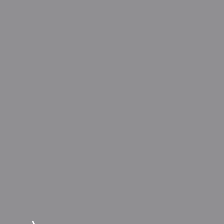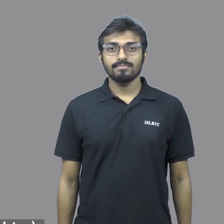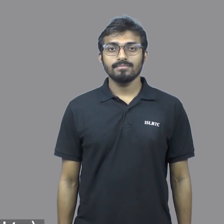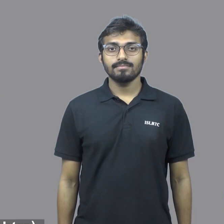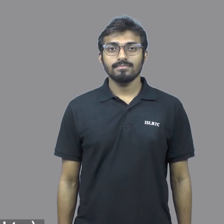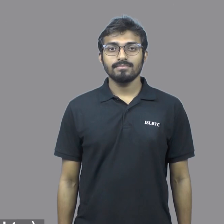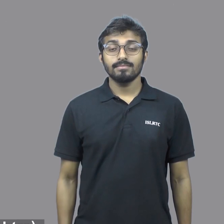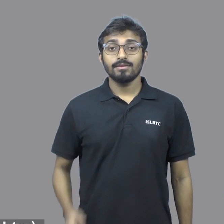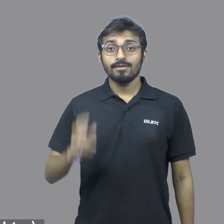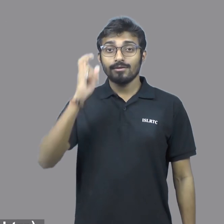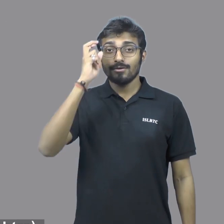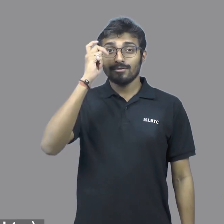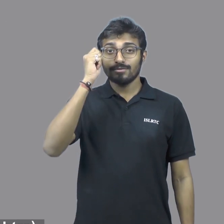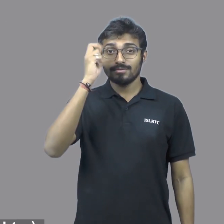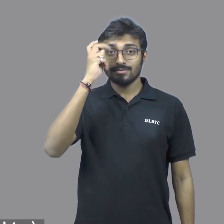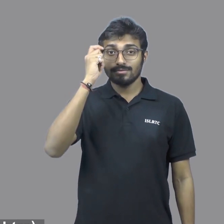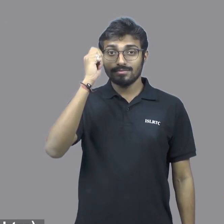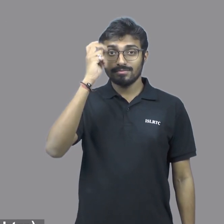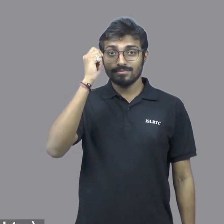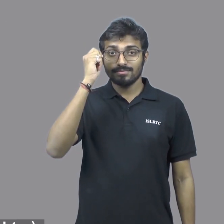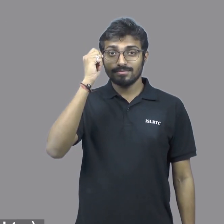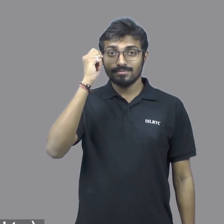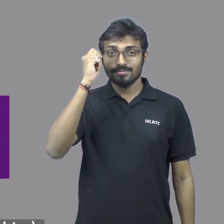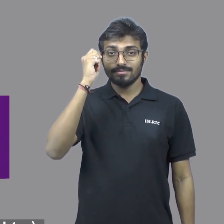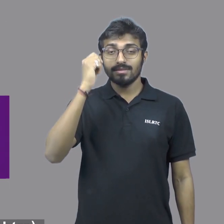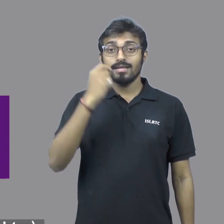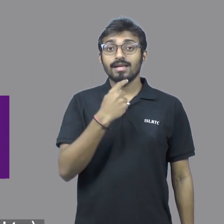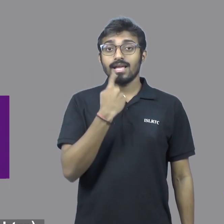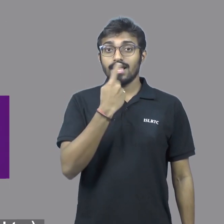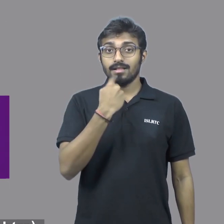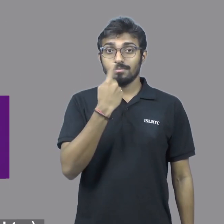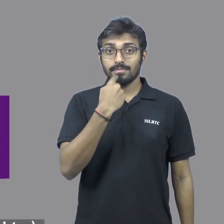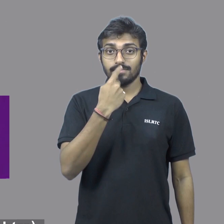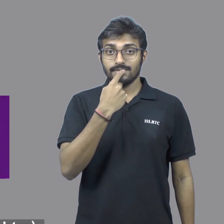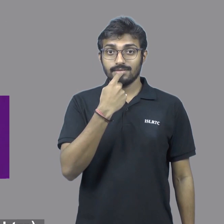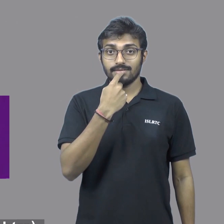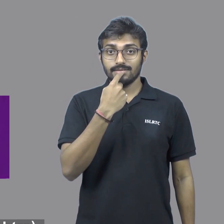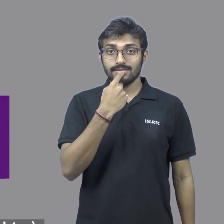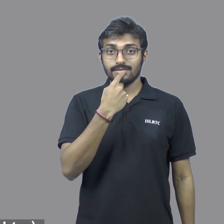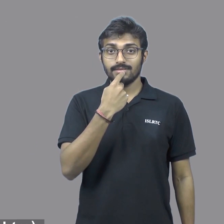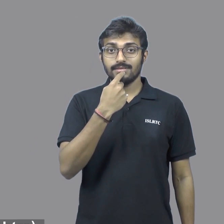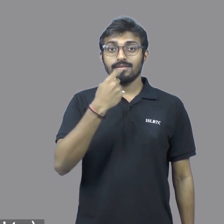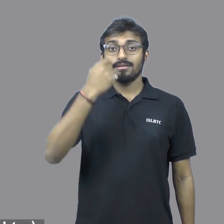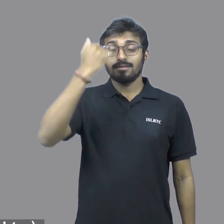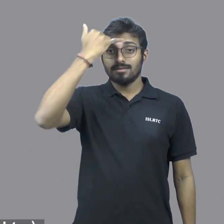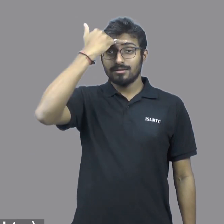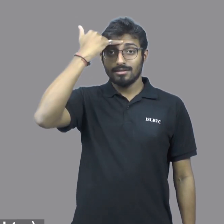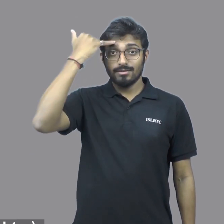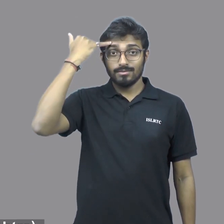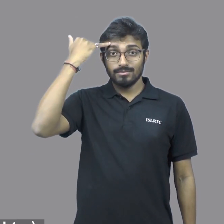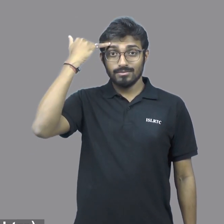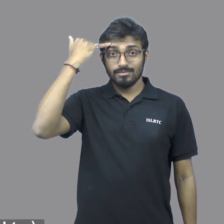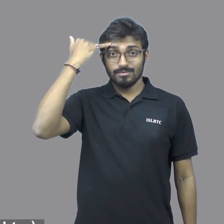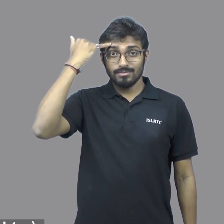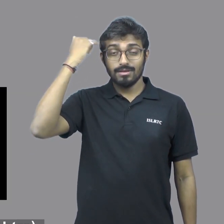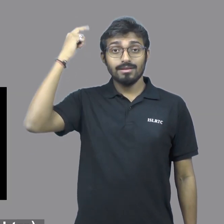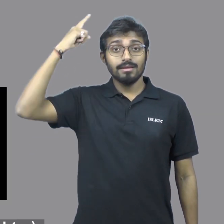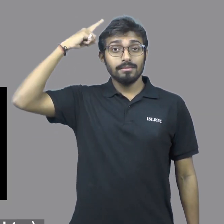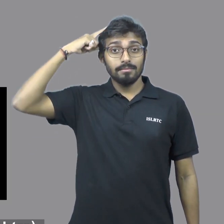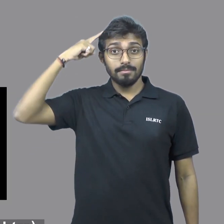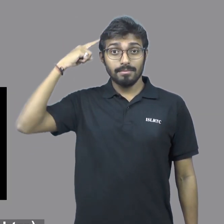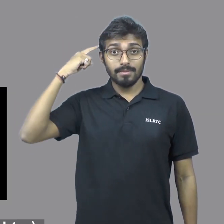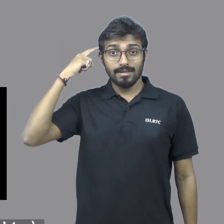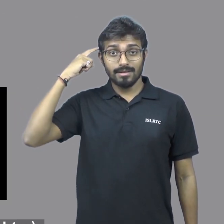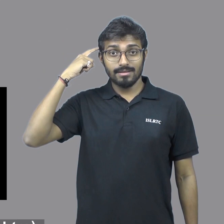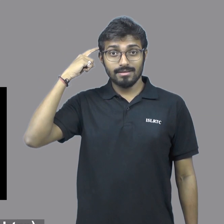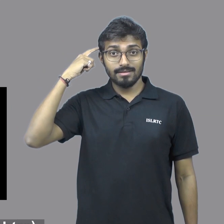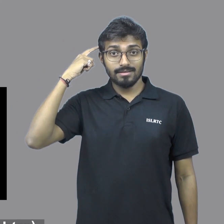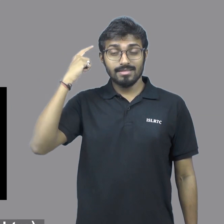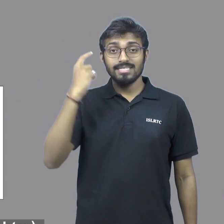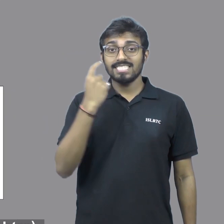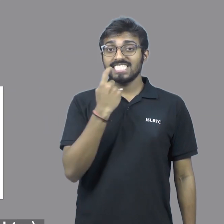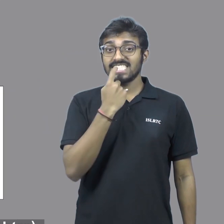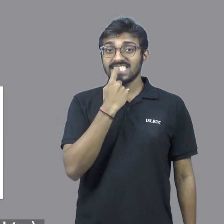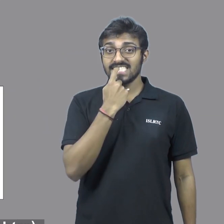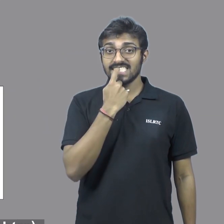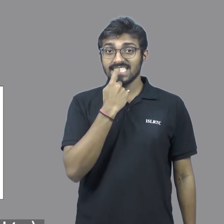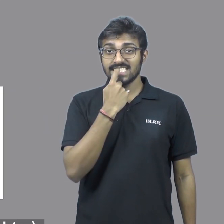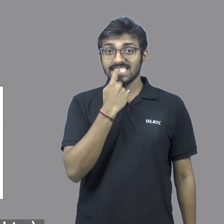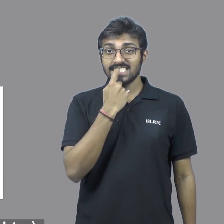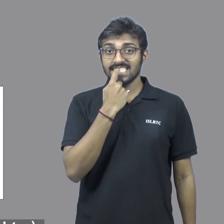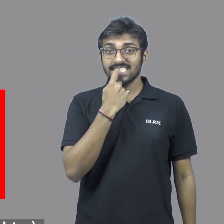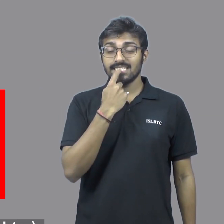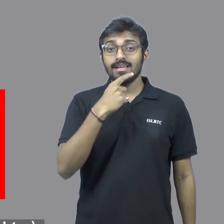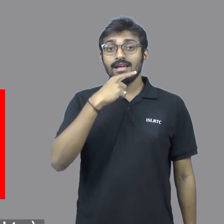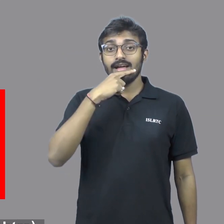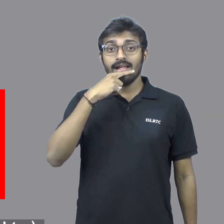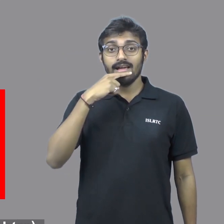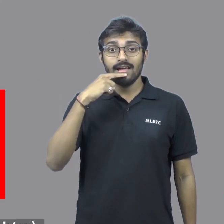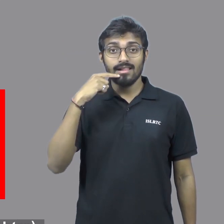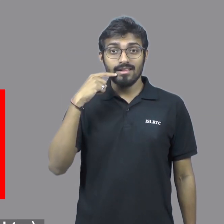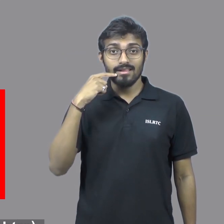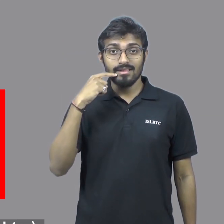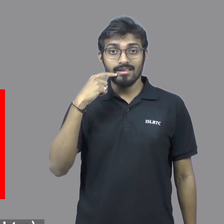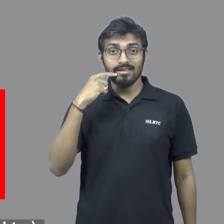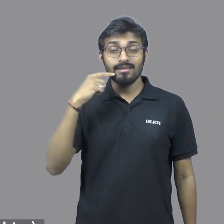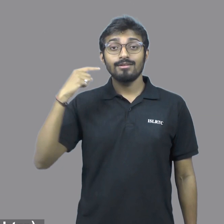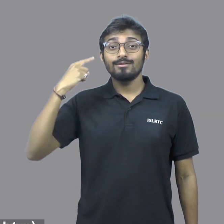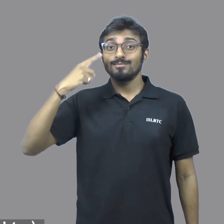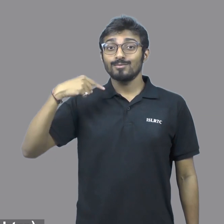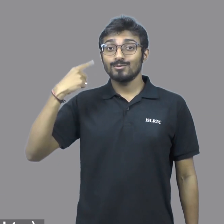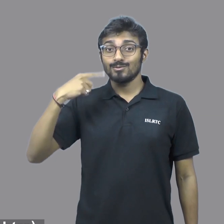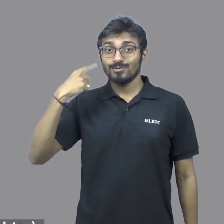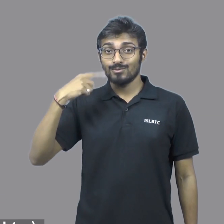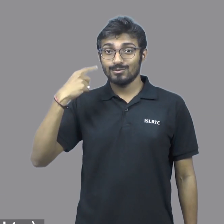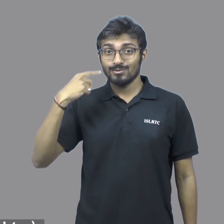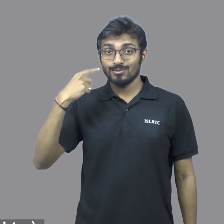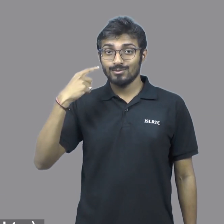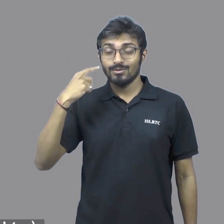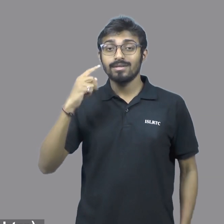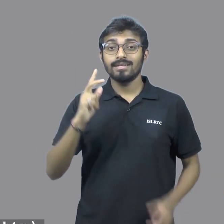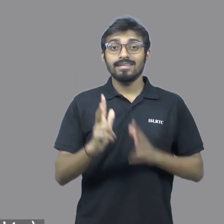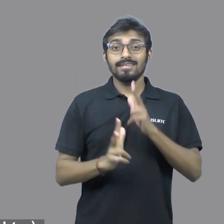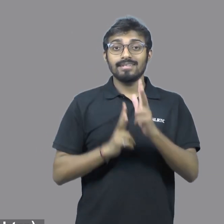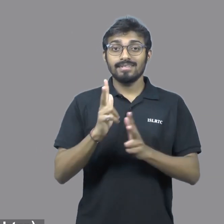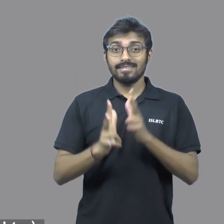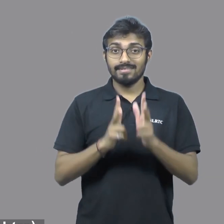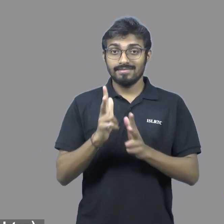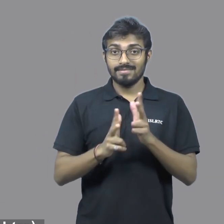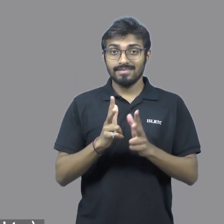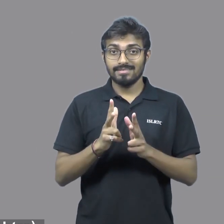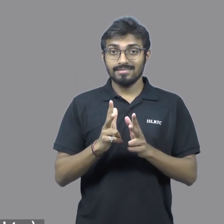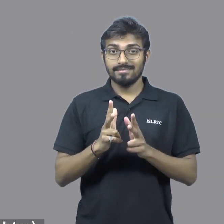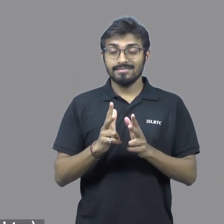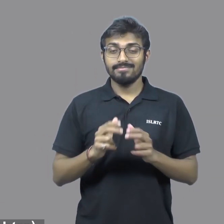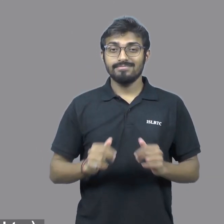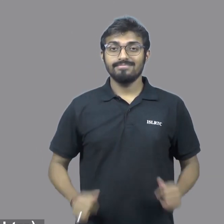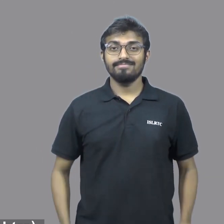Colours (Mumbai Maharashtra)